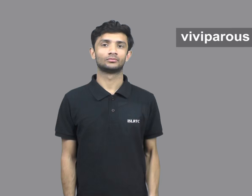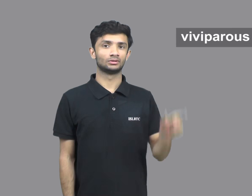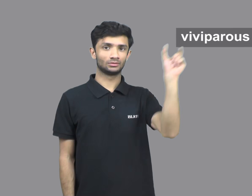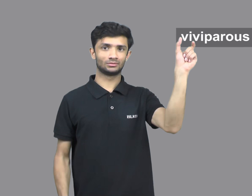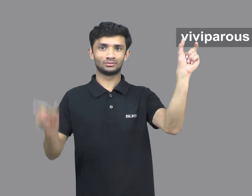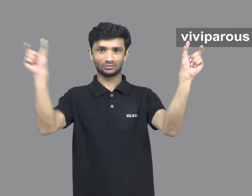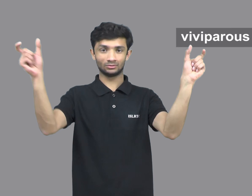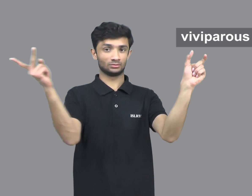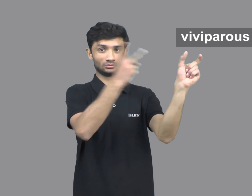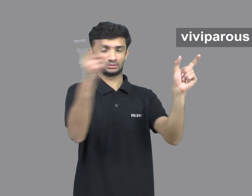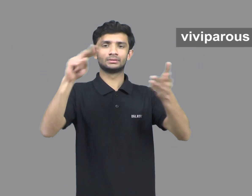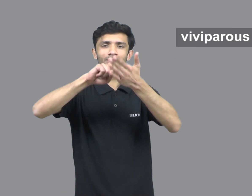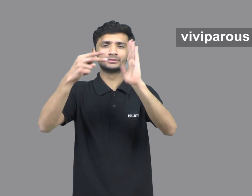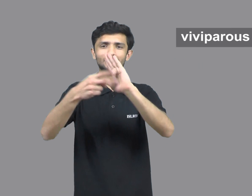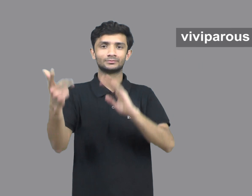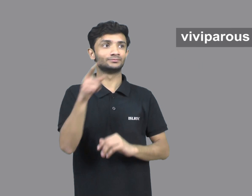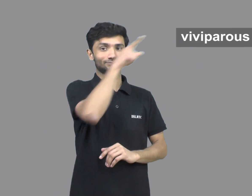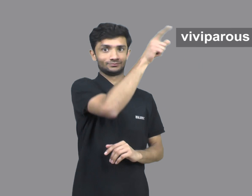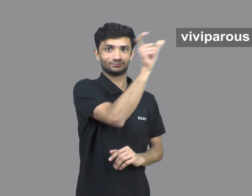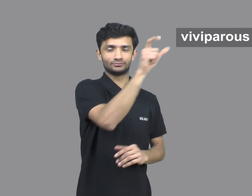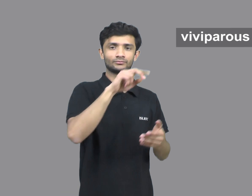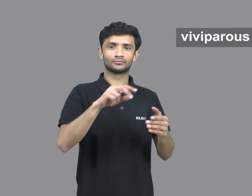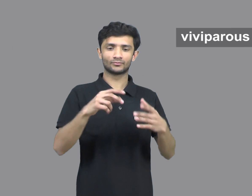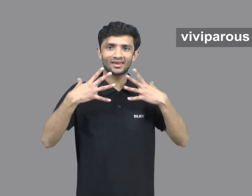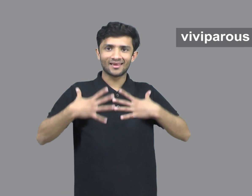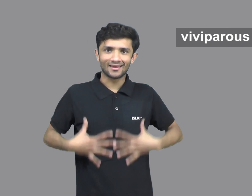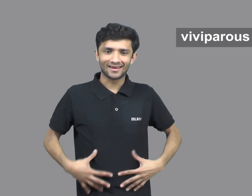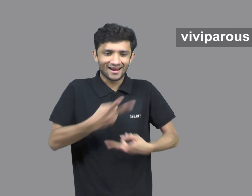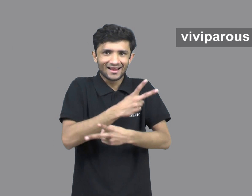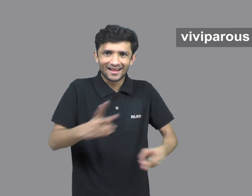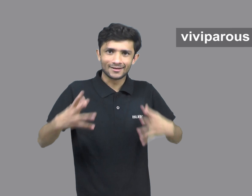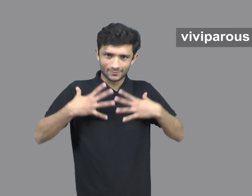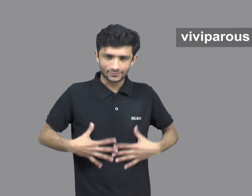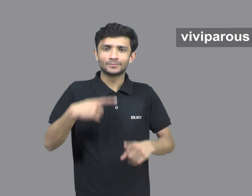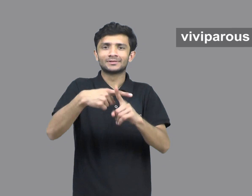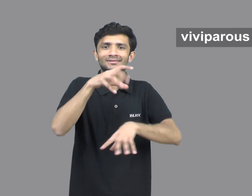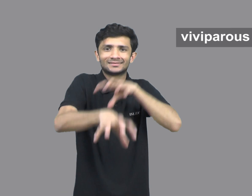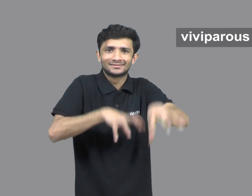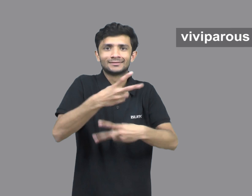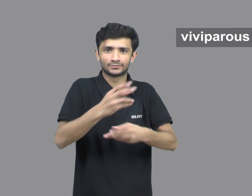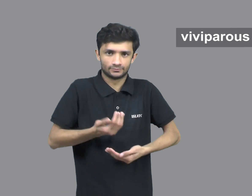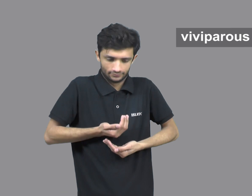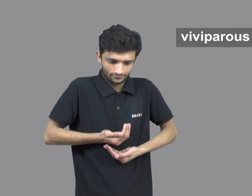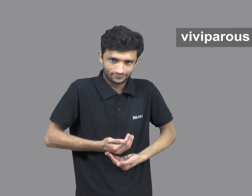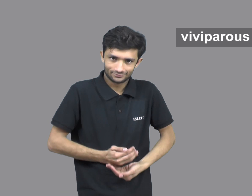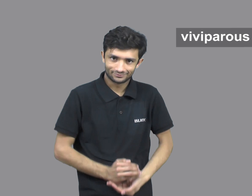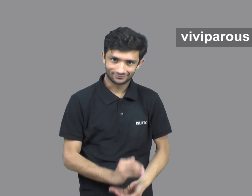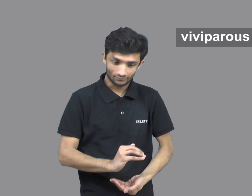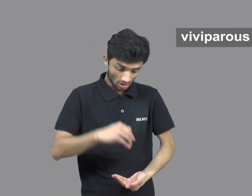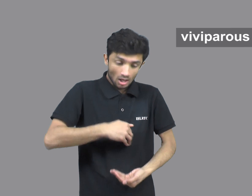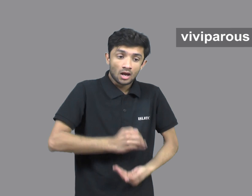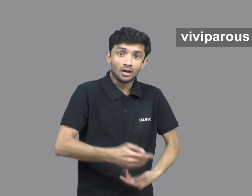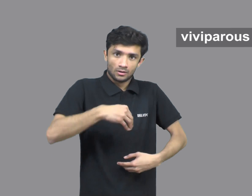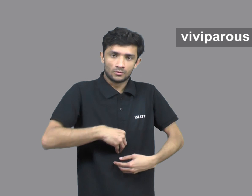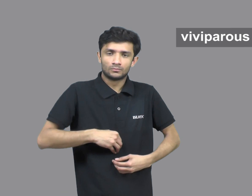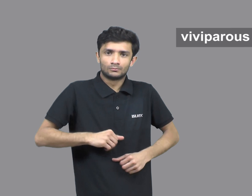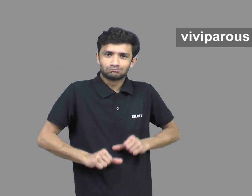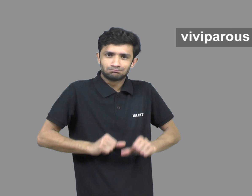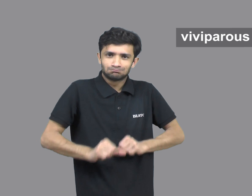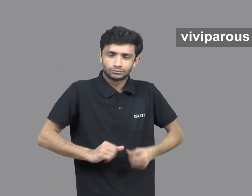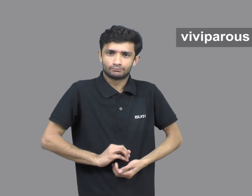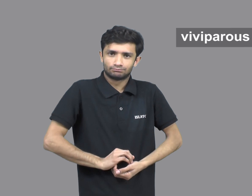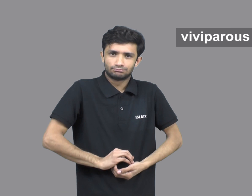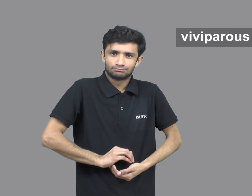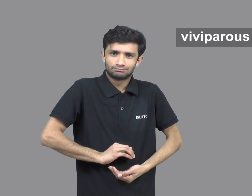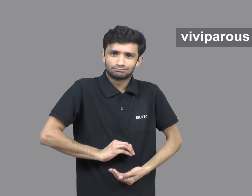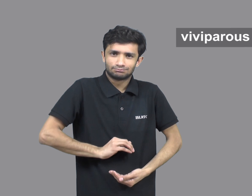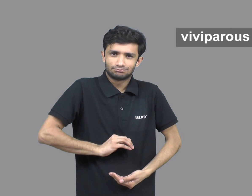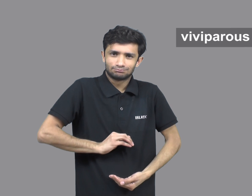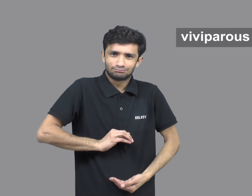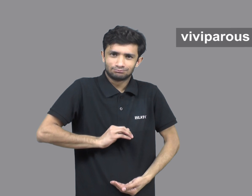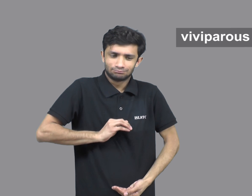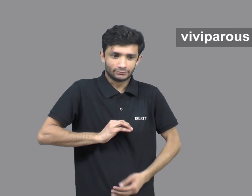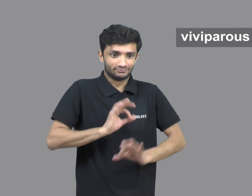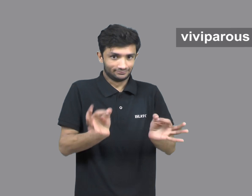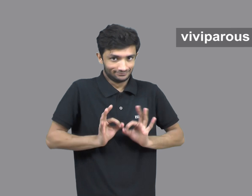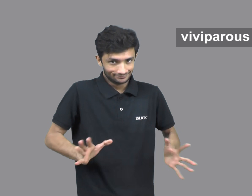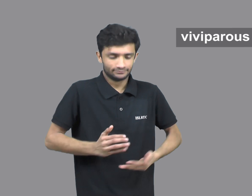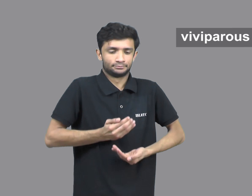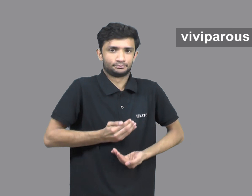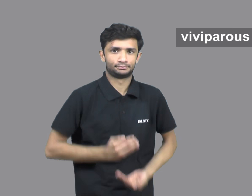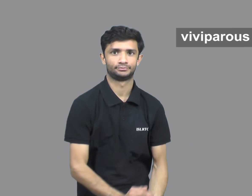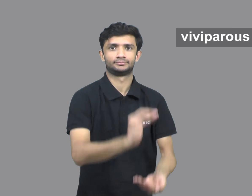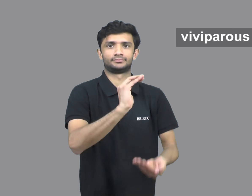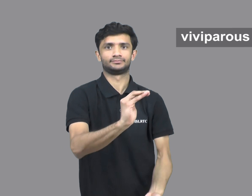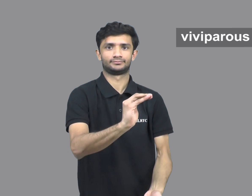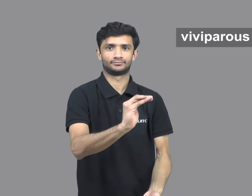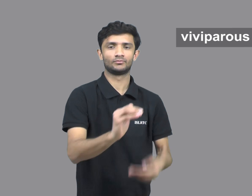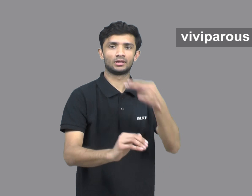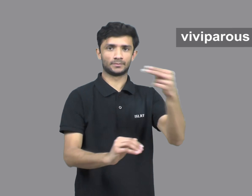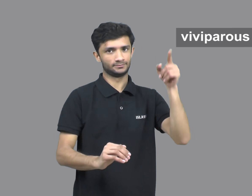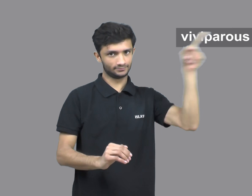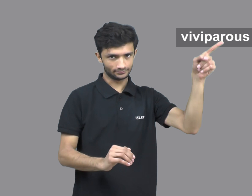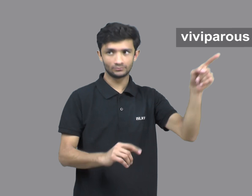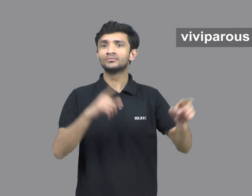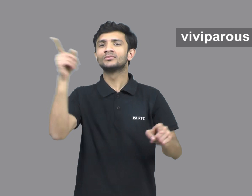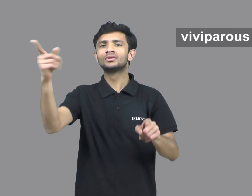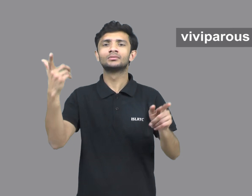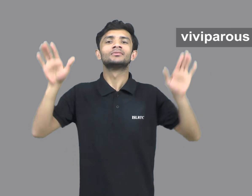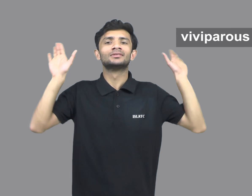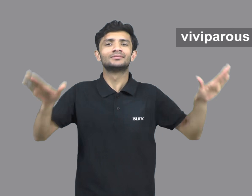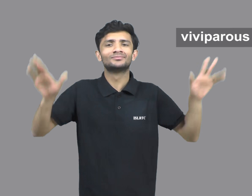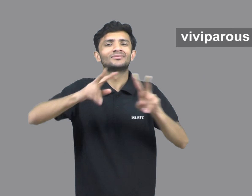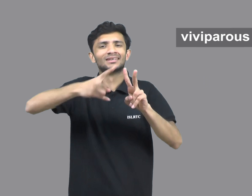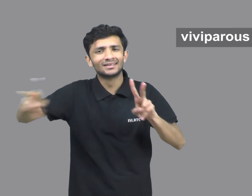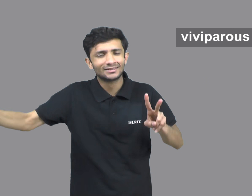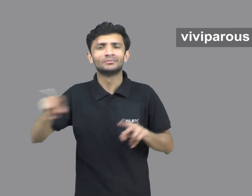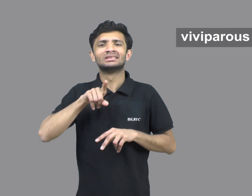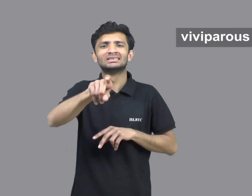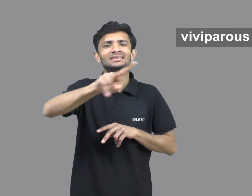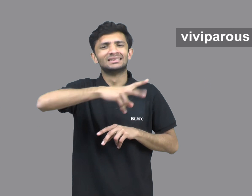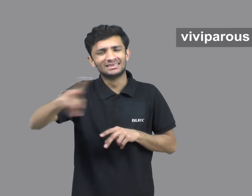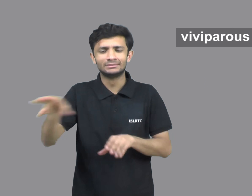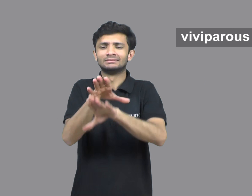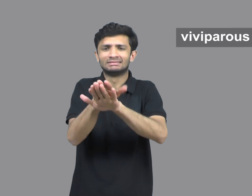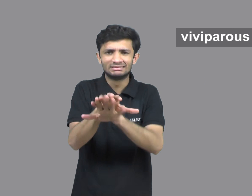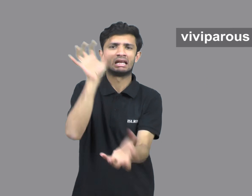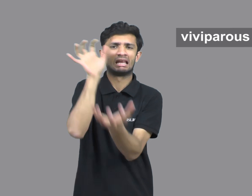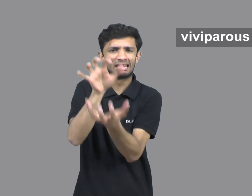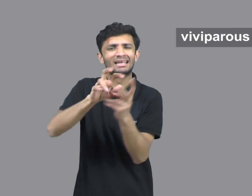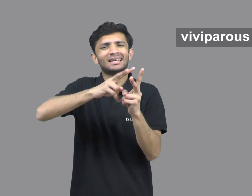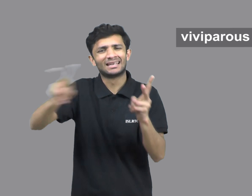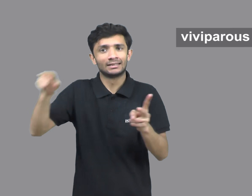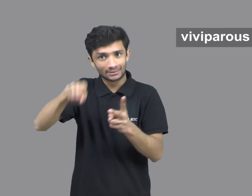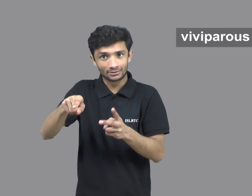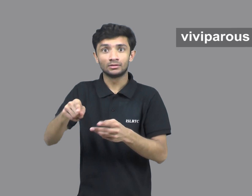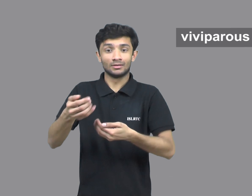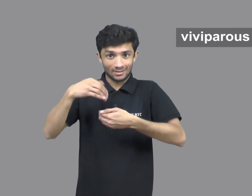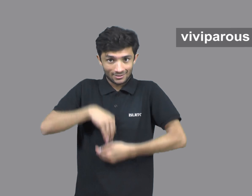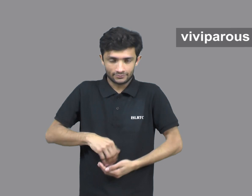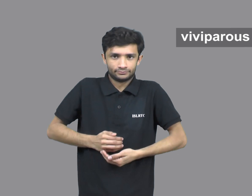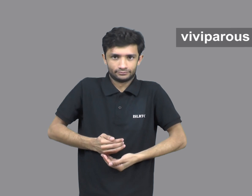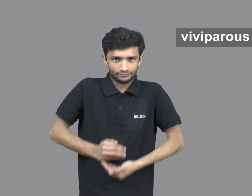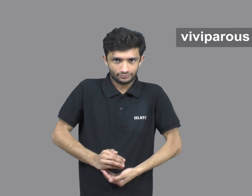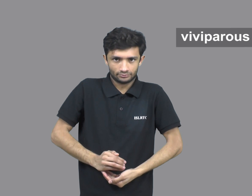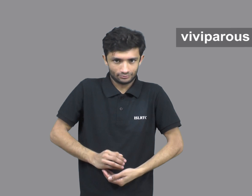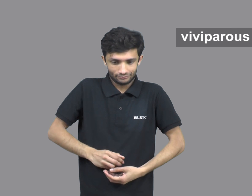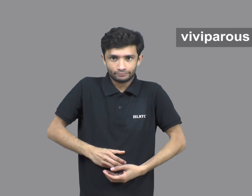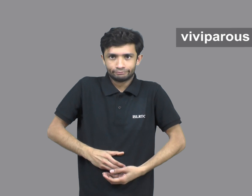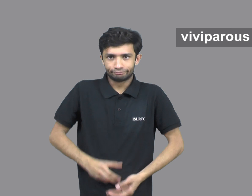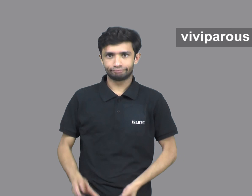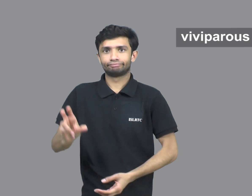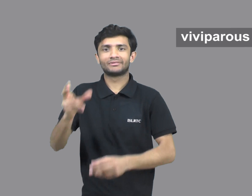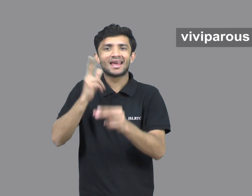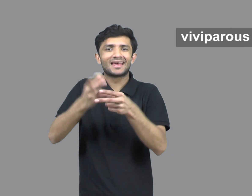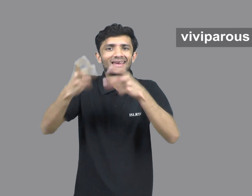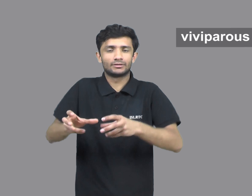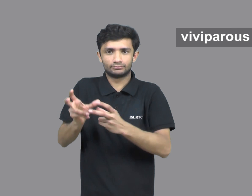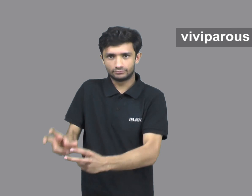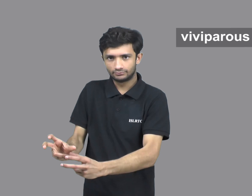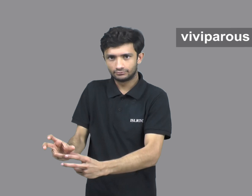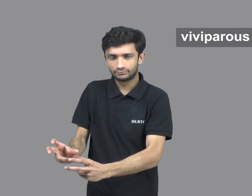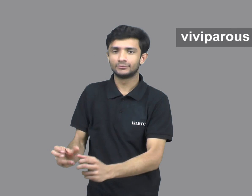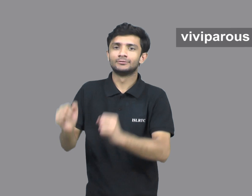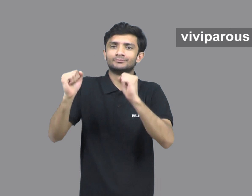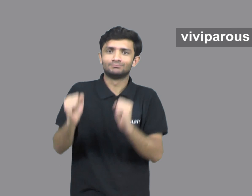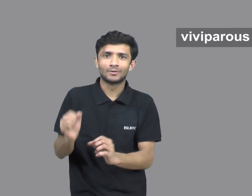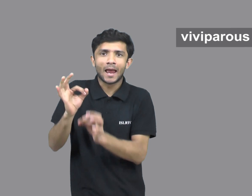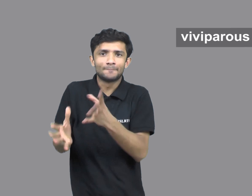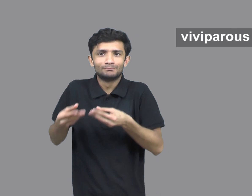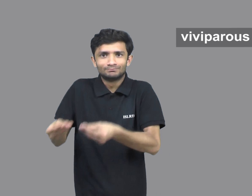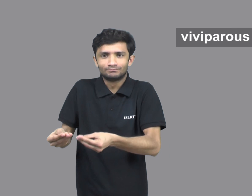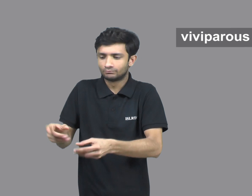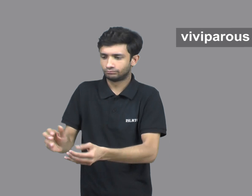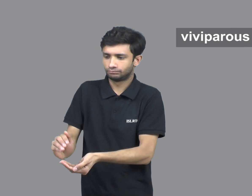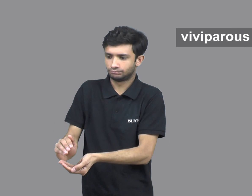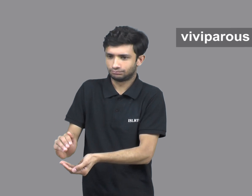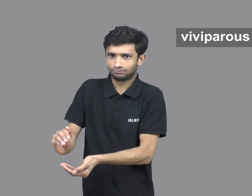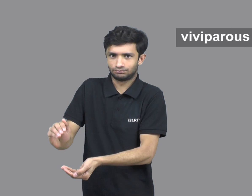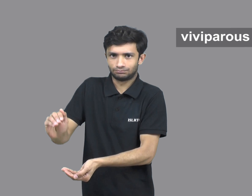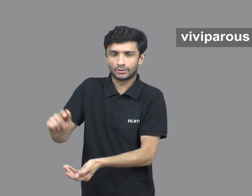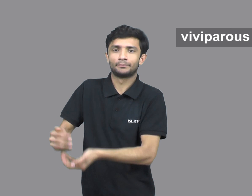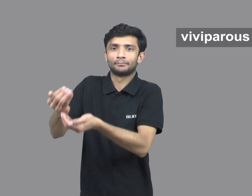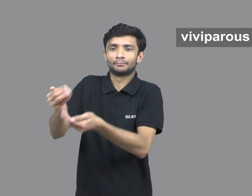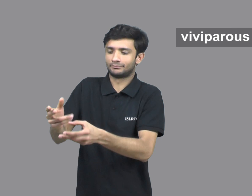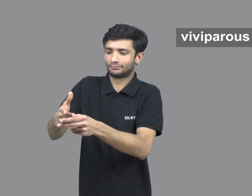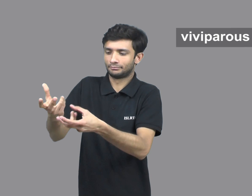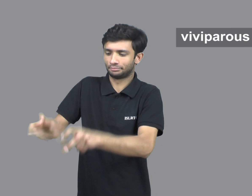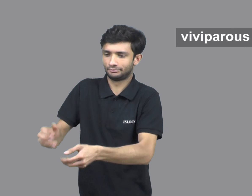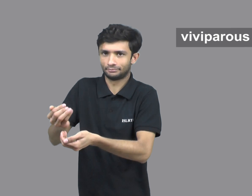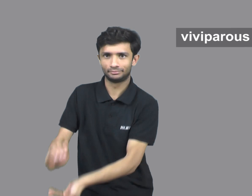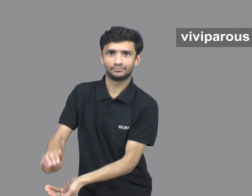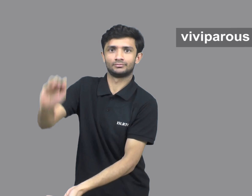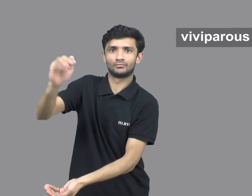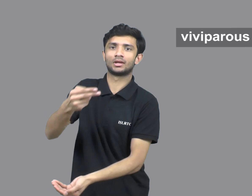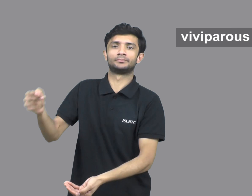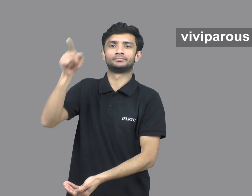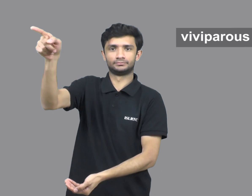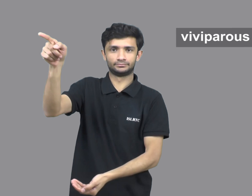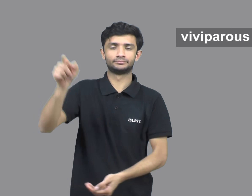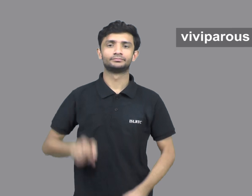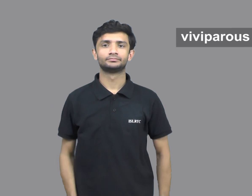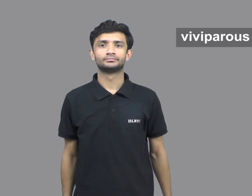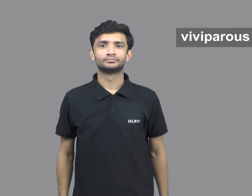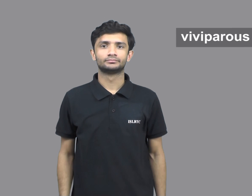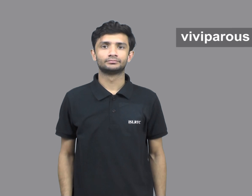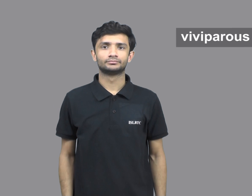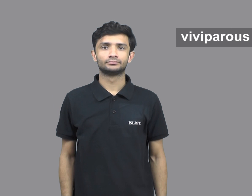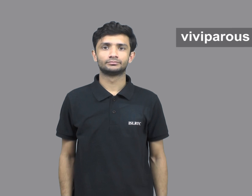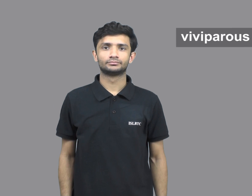Viviparous and Oviparous